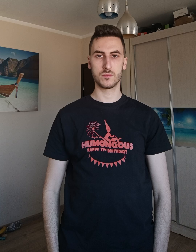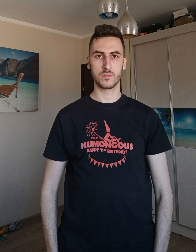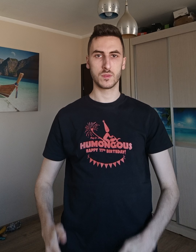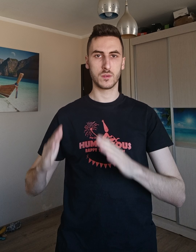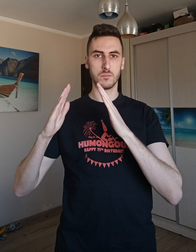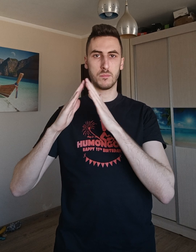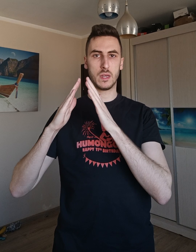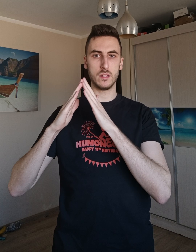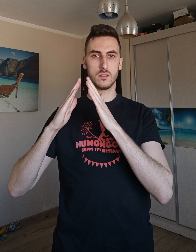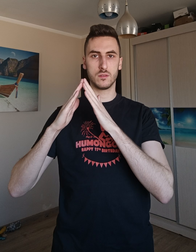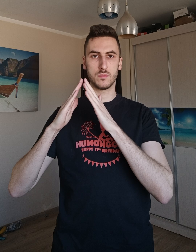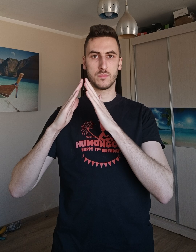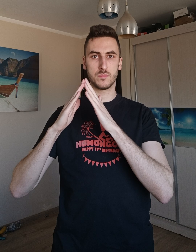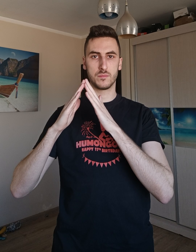בית